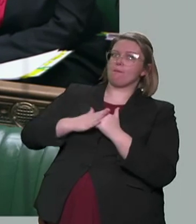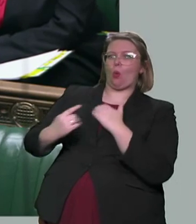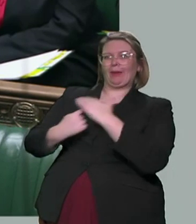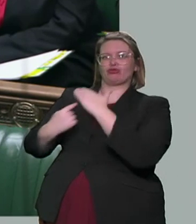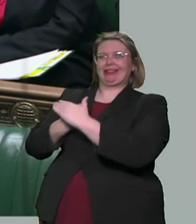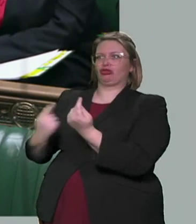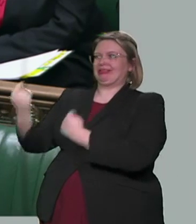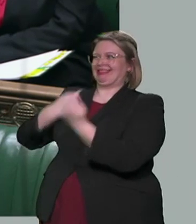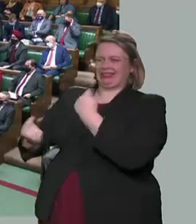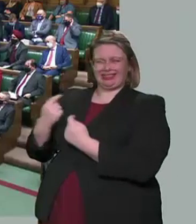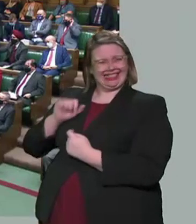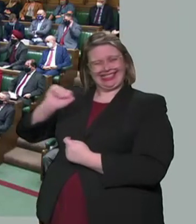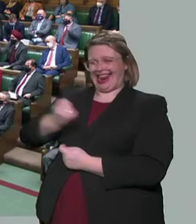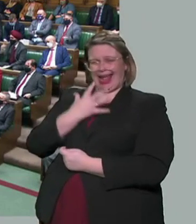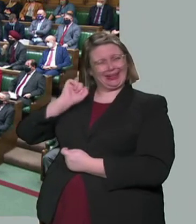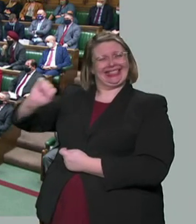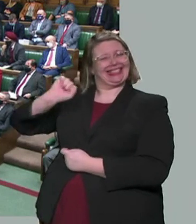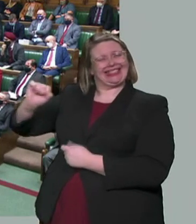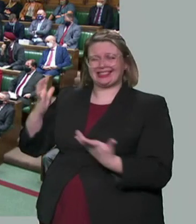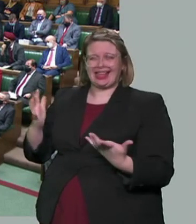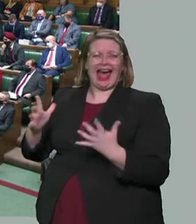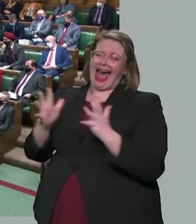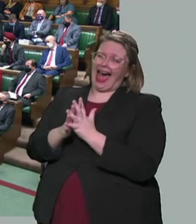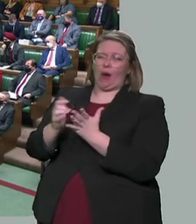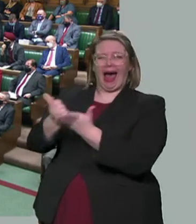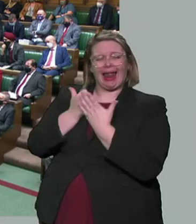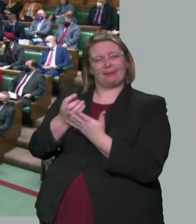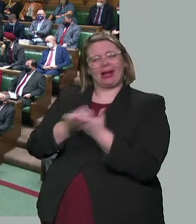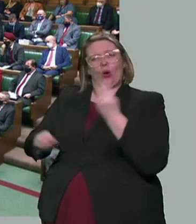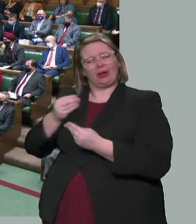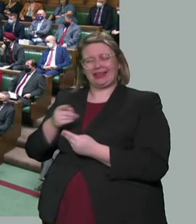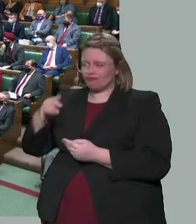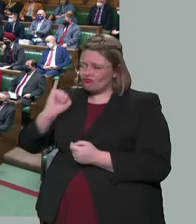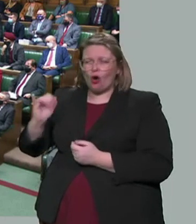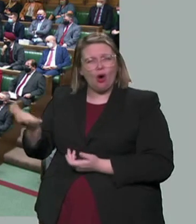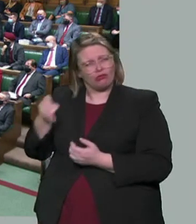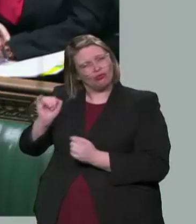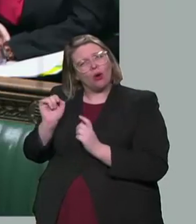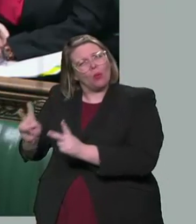That is their approach to the economy, and it is not the right way forward.